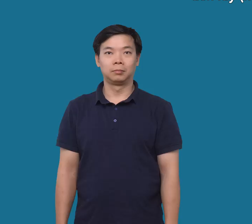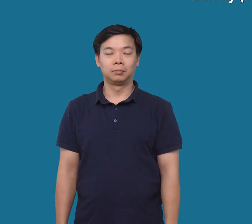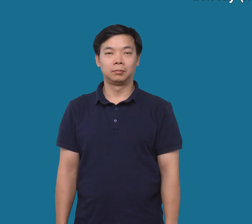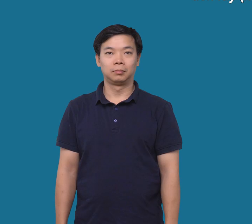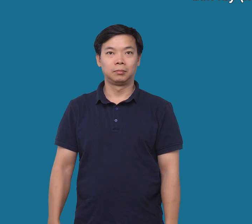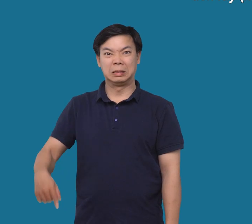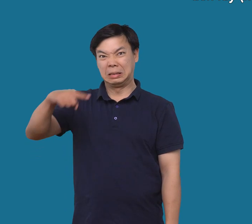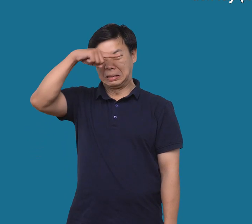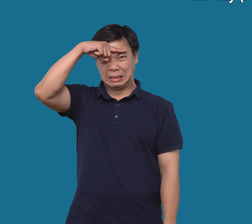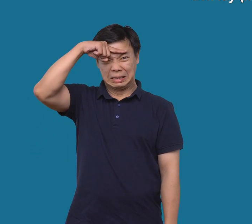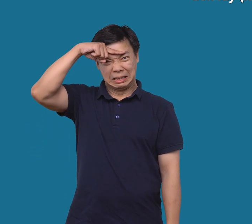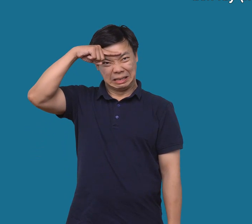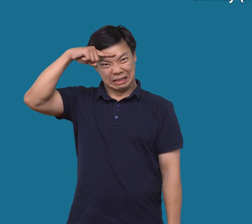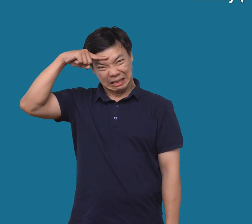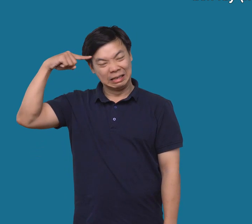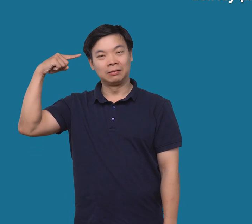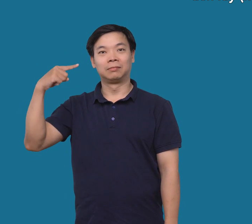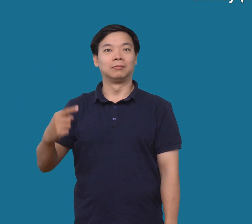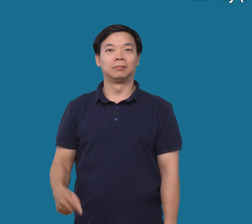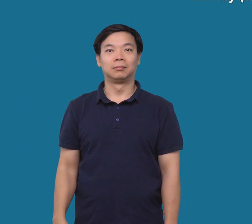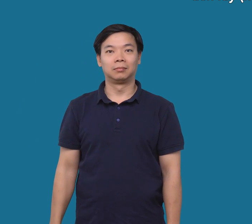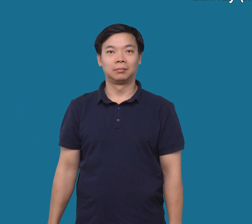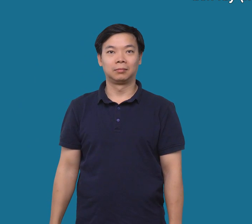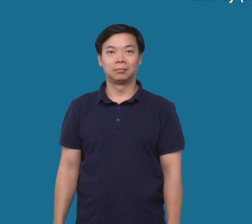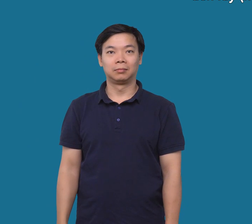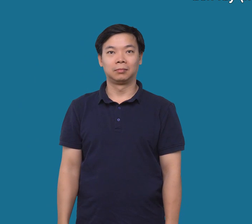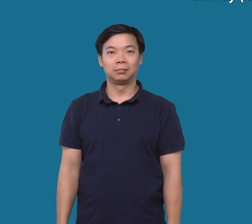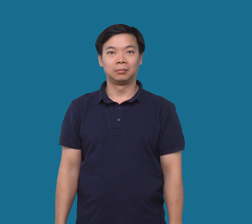đen láy (như đen nhánh)